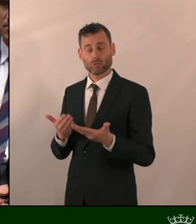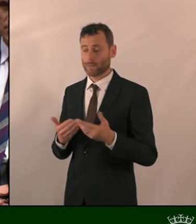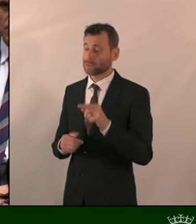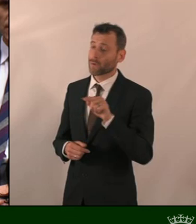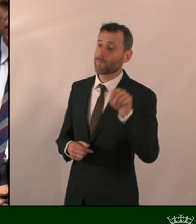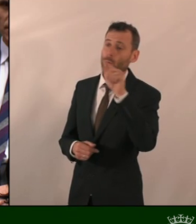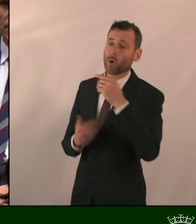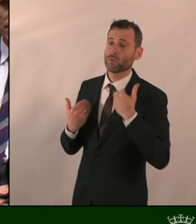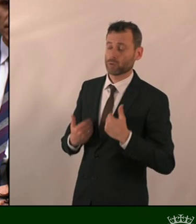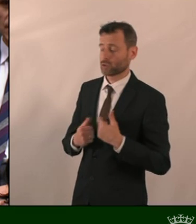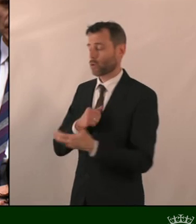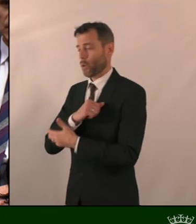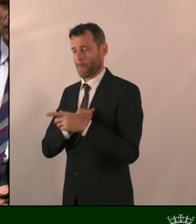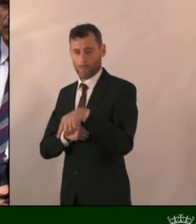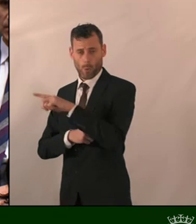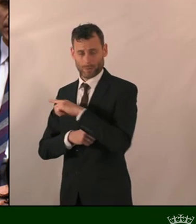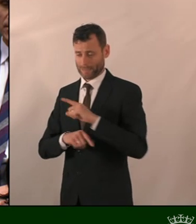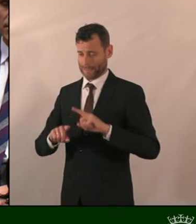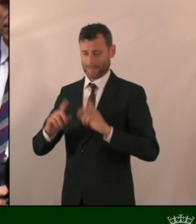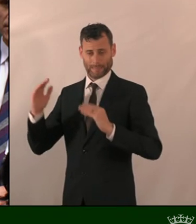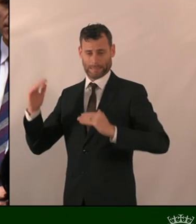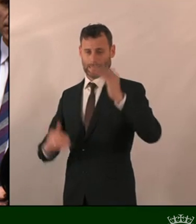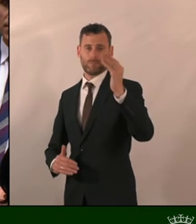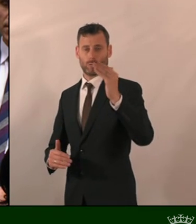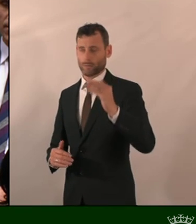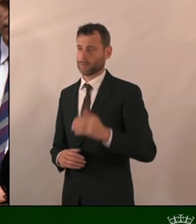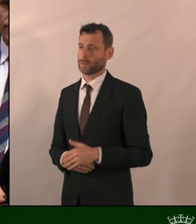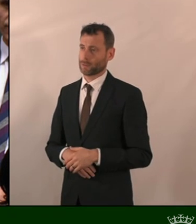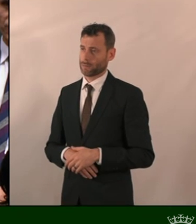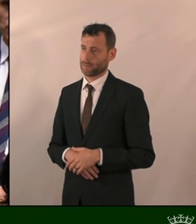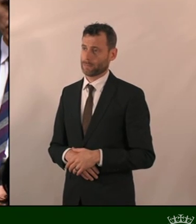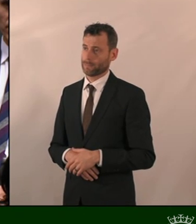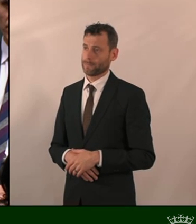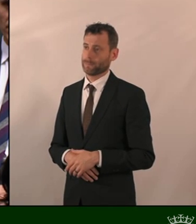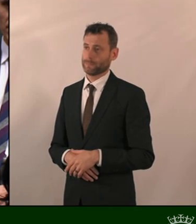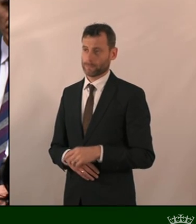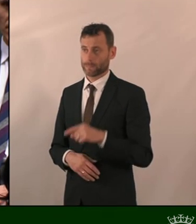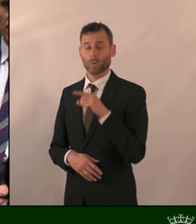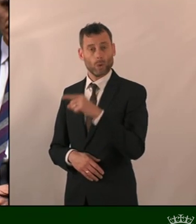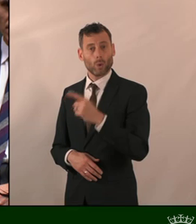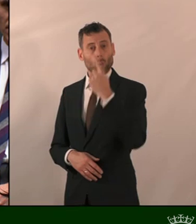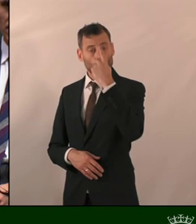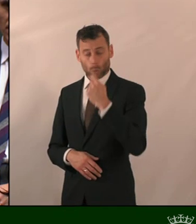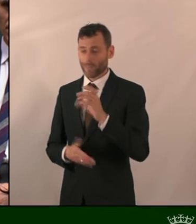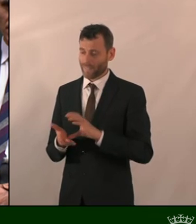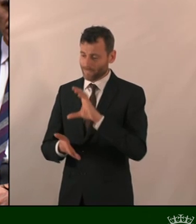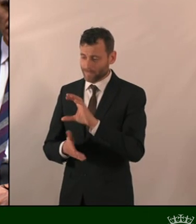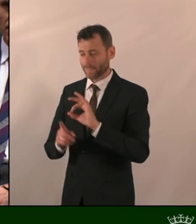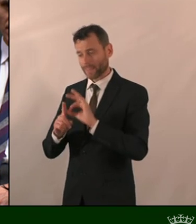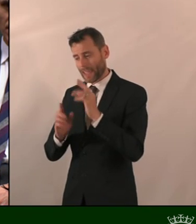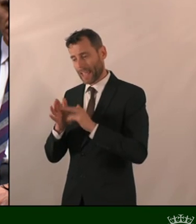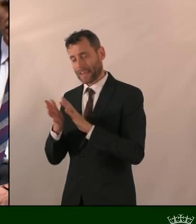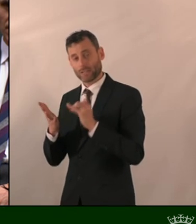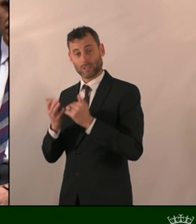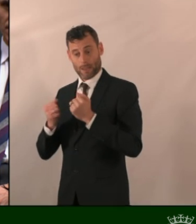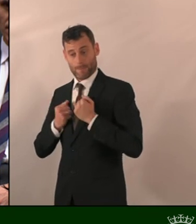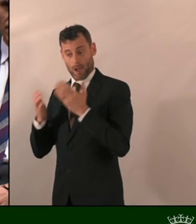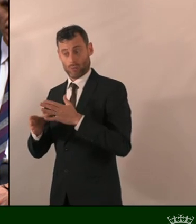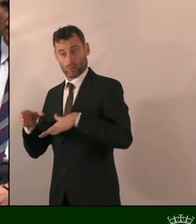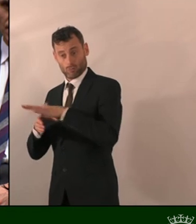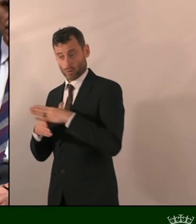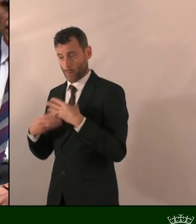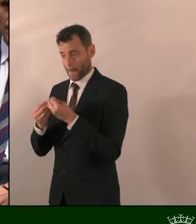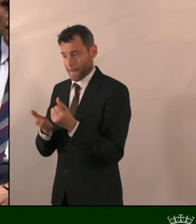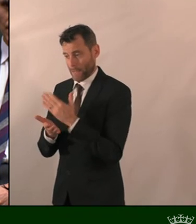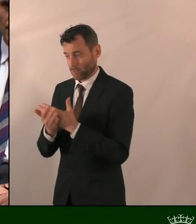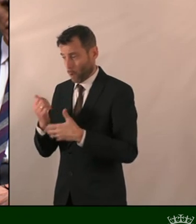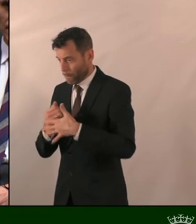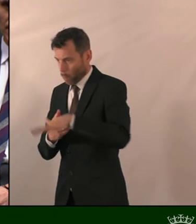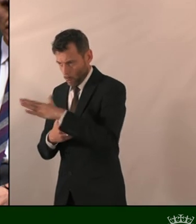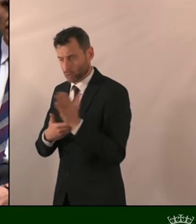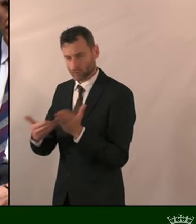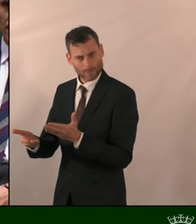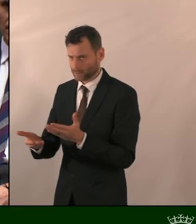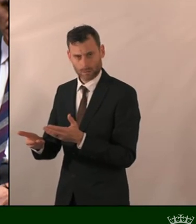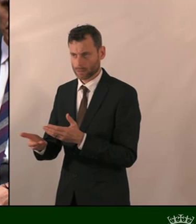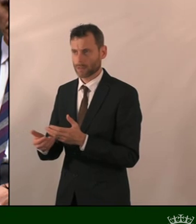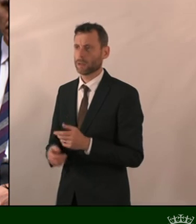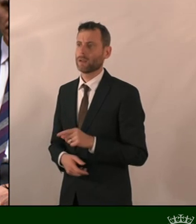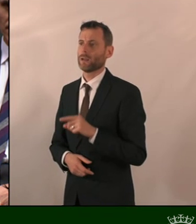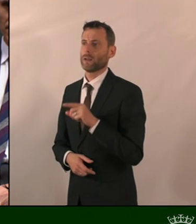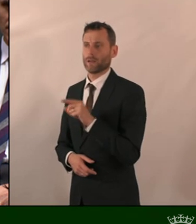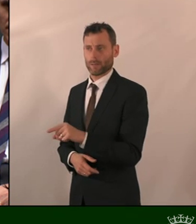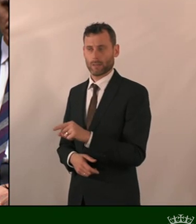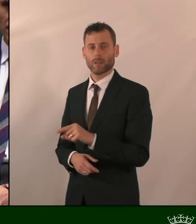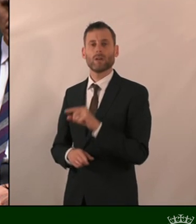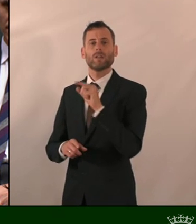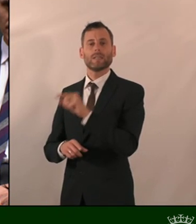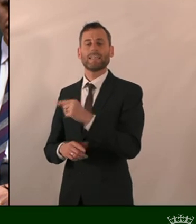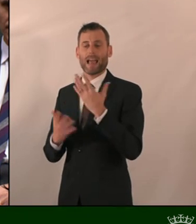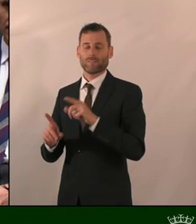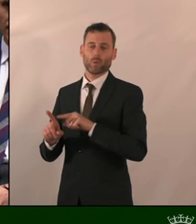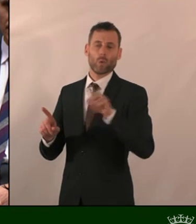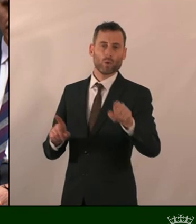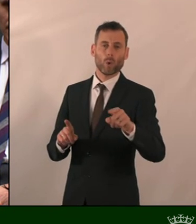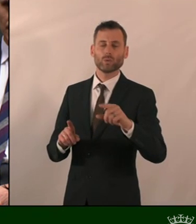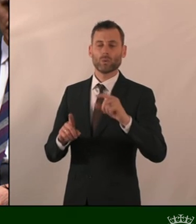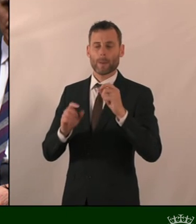The money promised to Epsom and St Helier trust could have addressed that issue in my area, but instead the NHS is removing services from the poorest areas and sending them to leafy Belmont, which has the longest life expectancy.